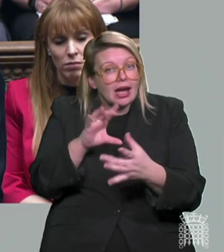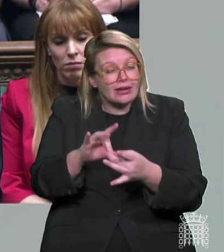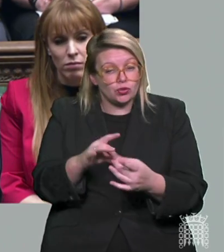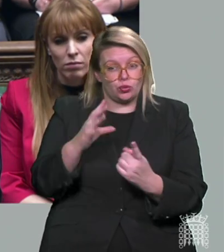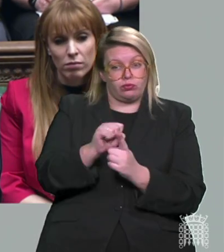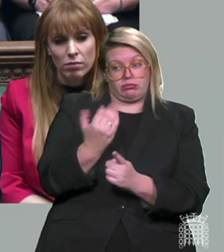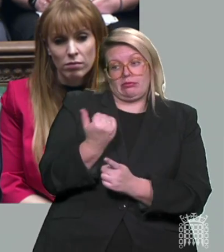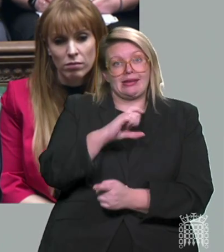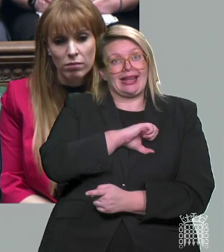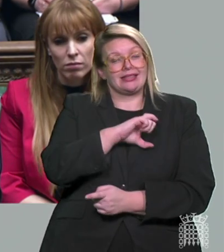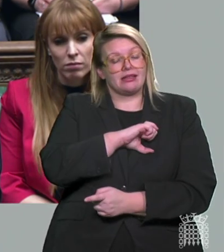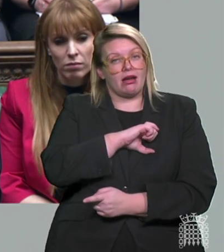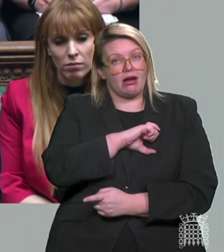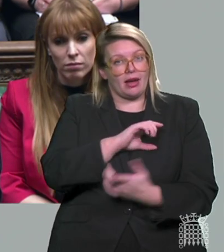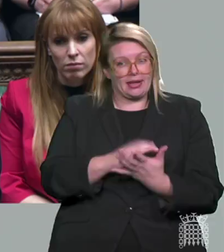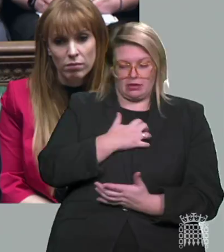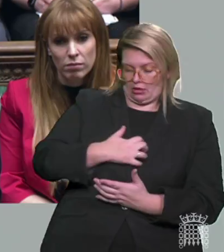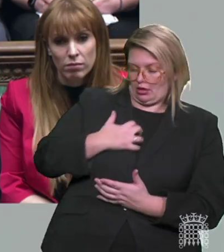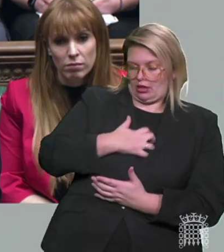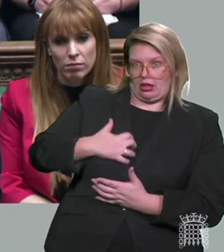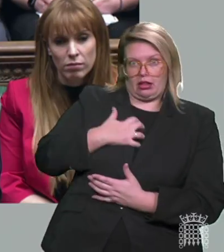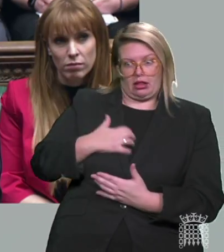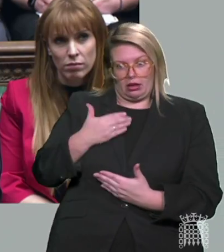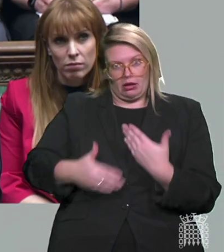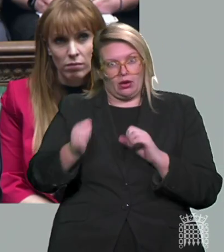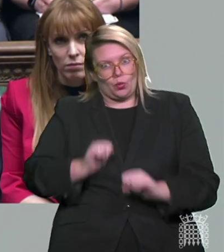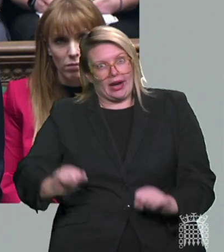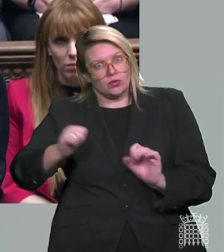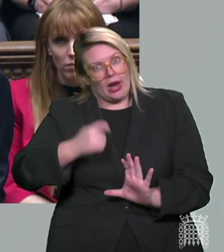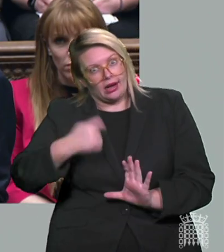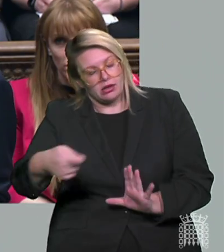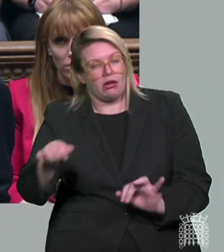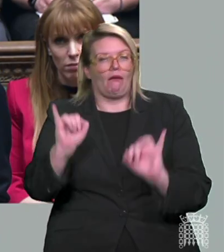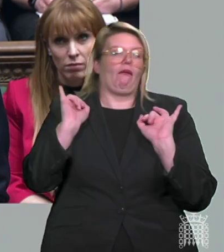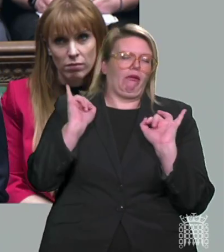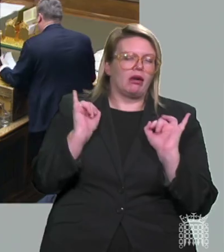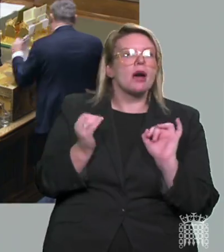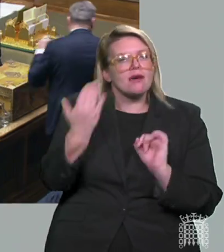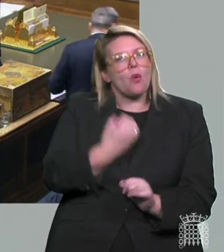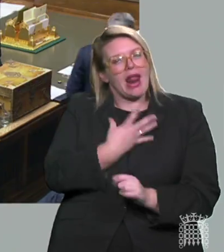When will cancer patients once again get the certainty of quick care that they got under Labour?